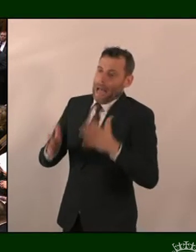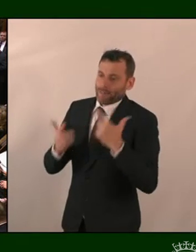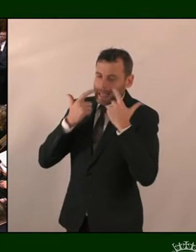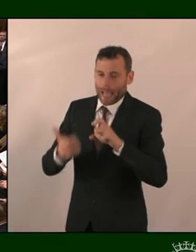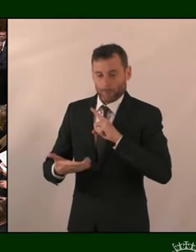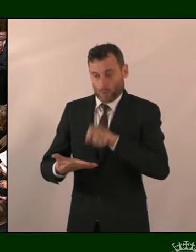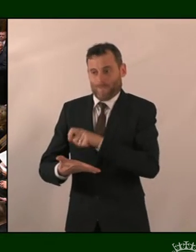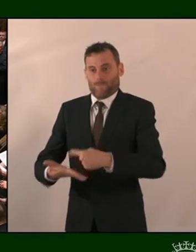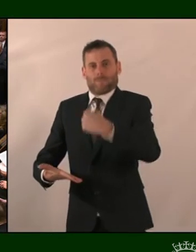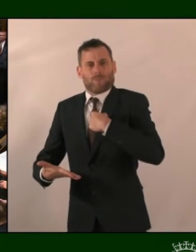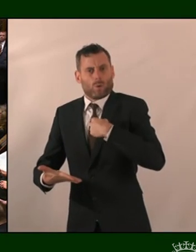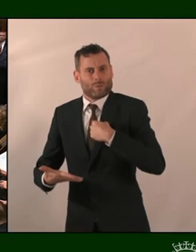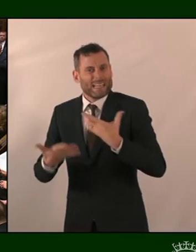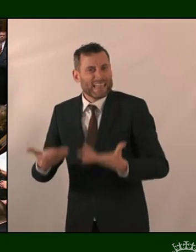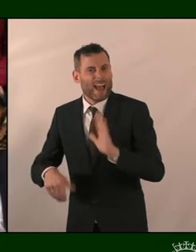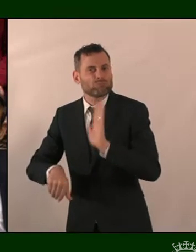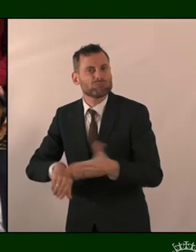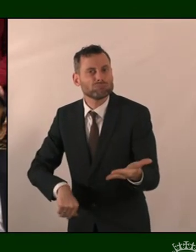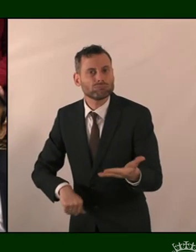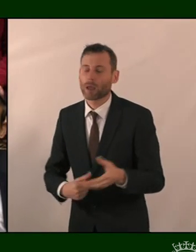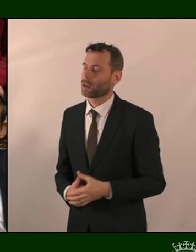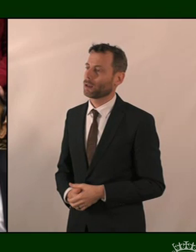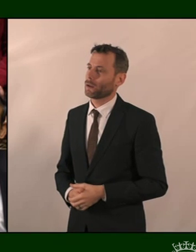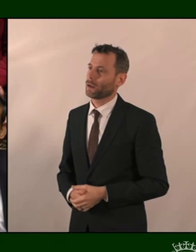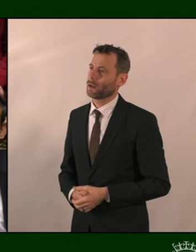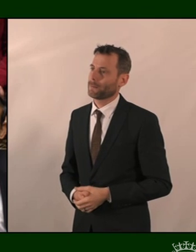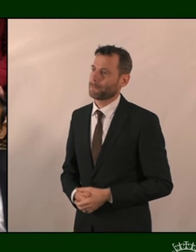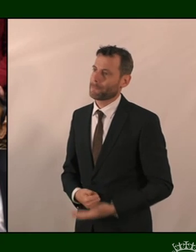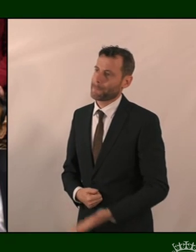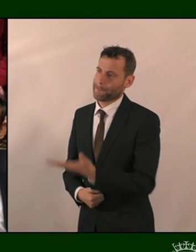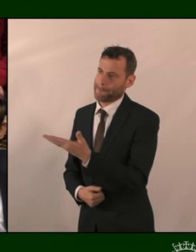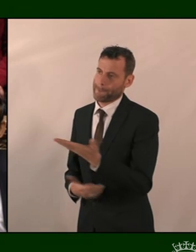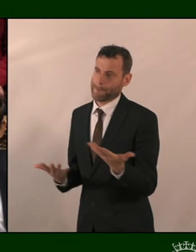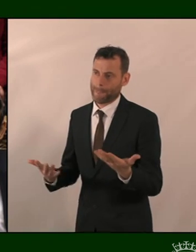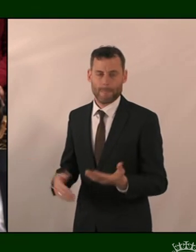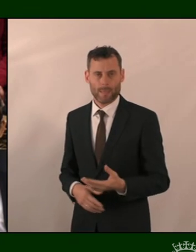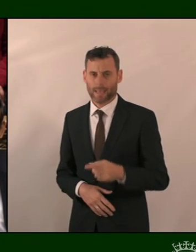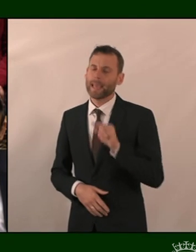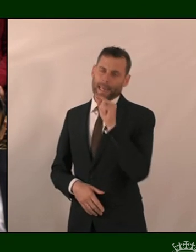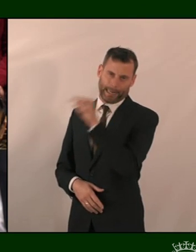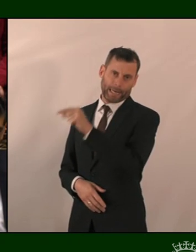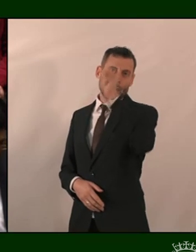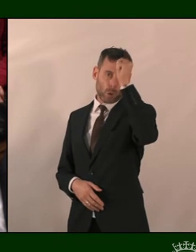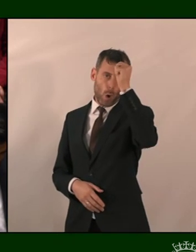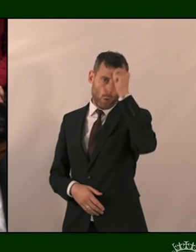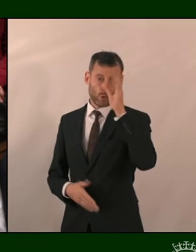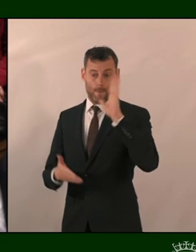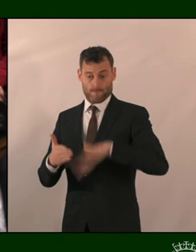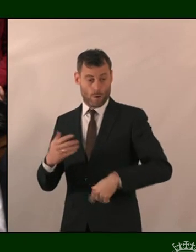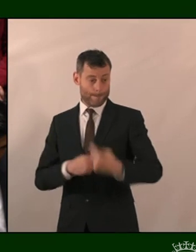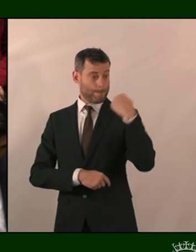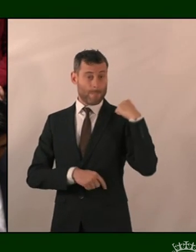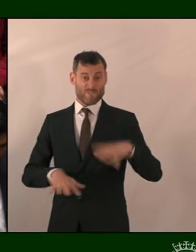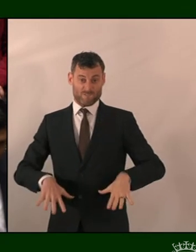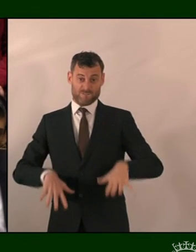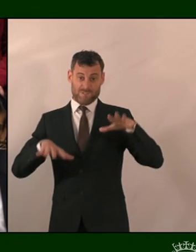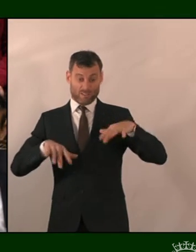As the right honourable Gentleman knows perfectly well, there has been a stream of ministerial meetings since the flooding began.